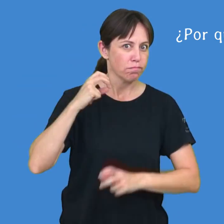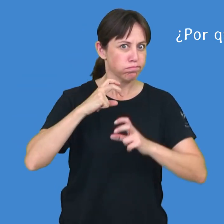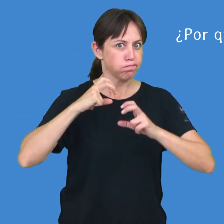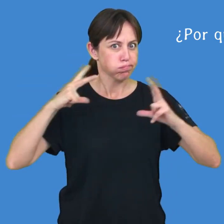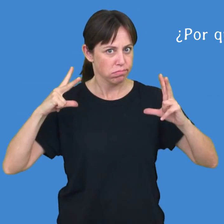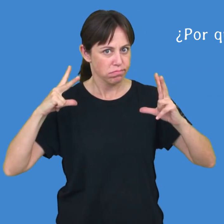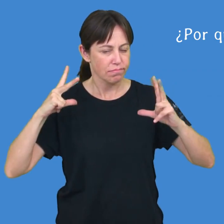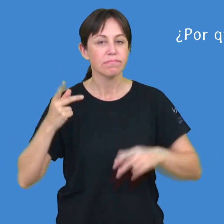gordo